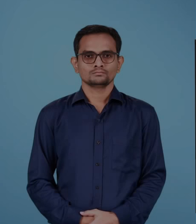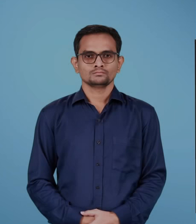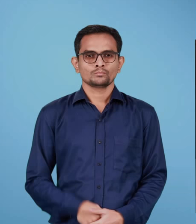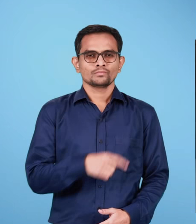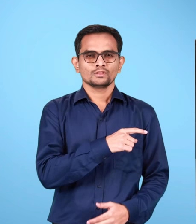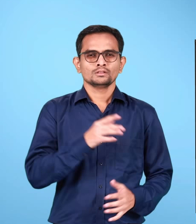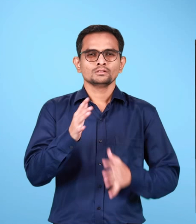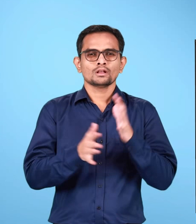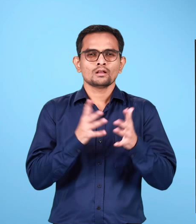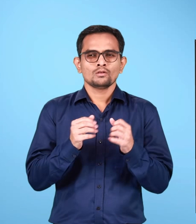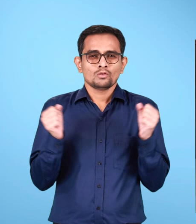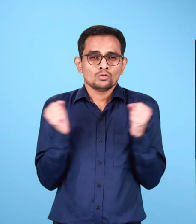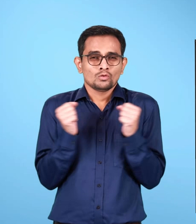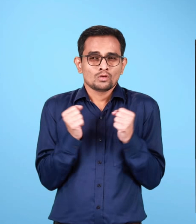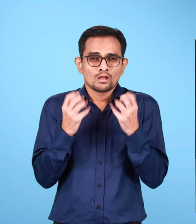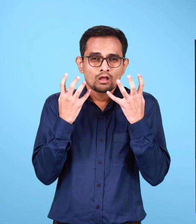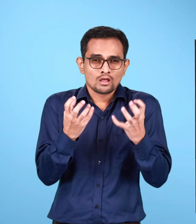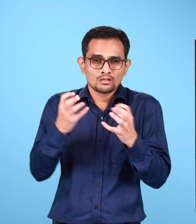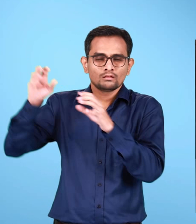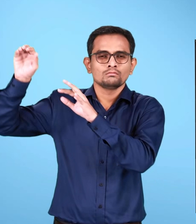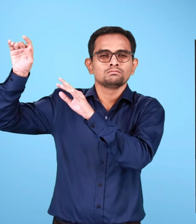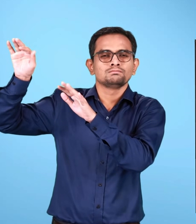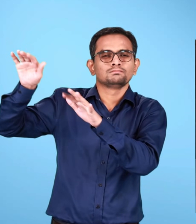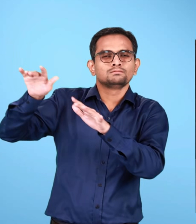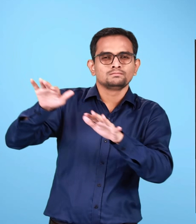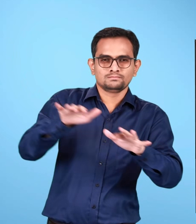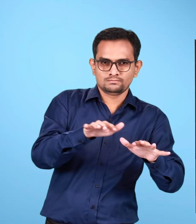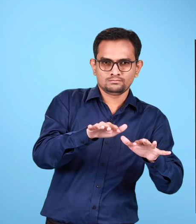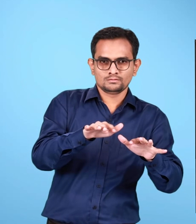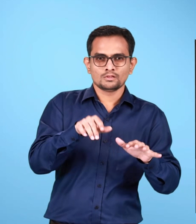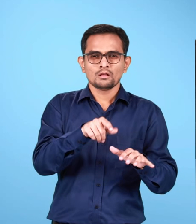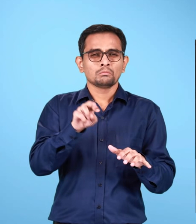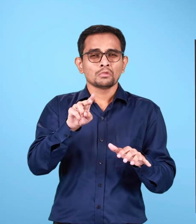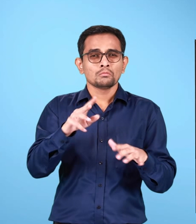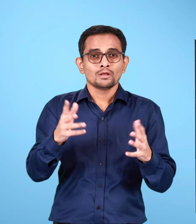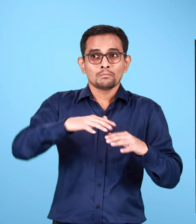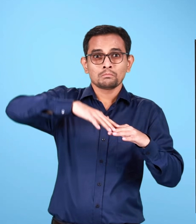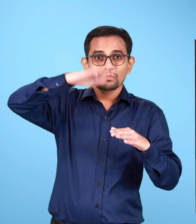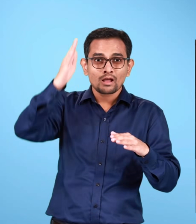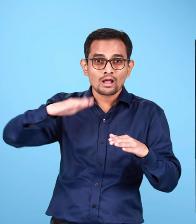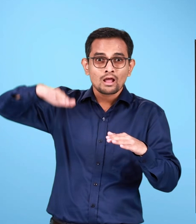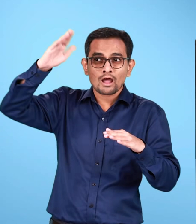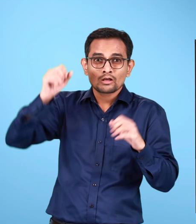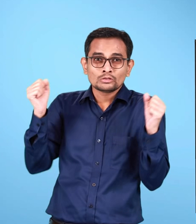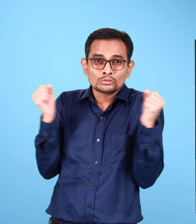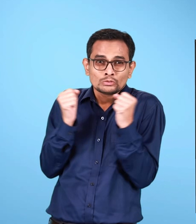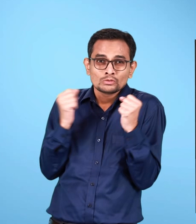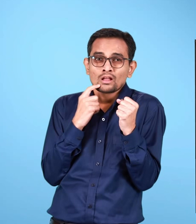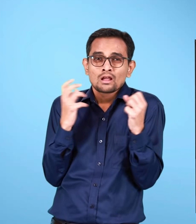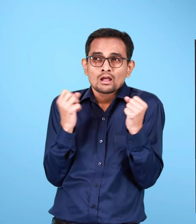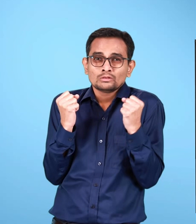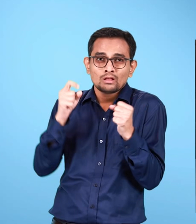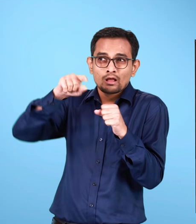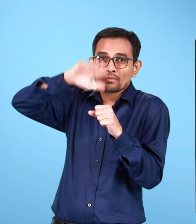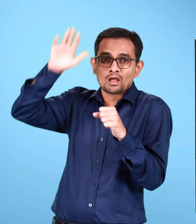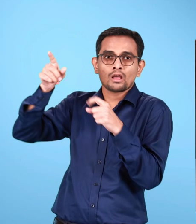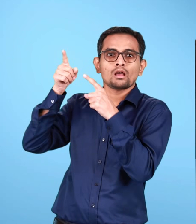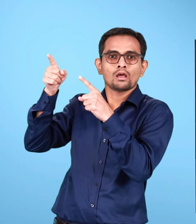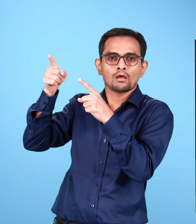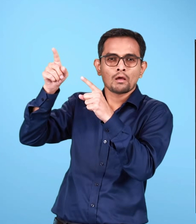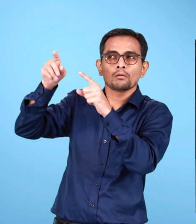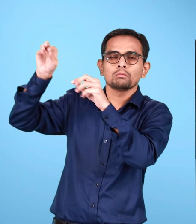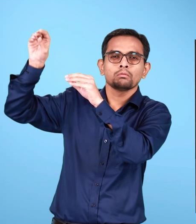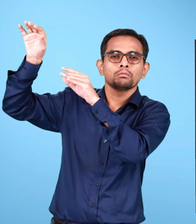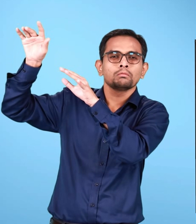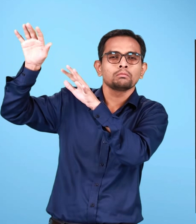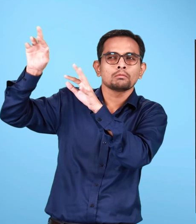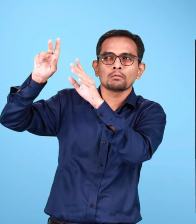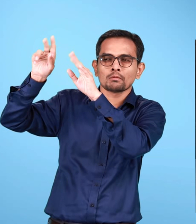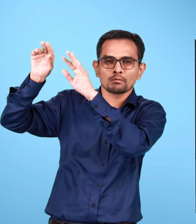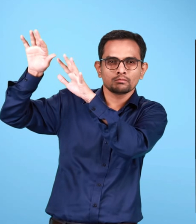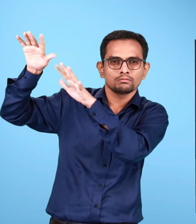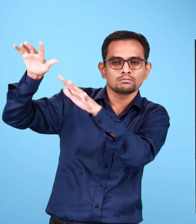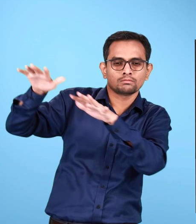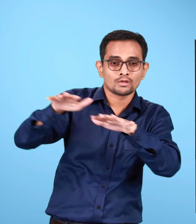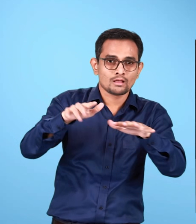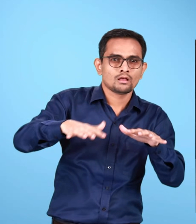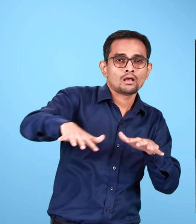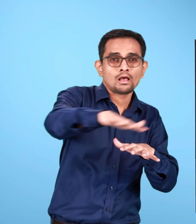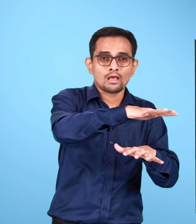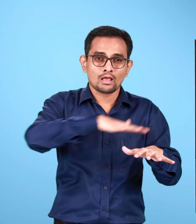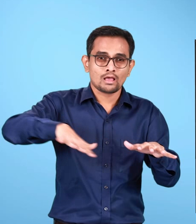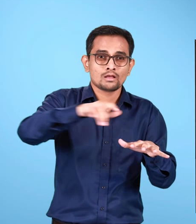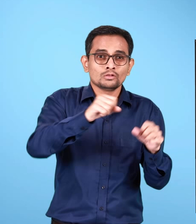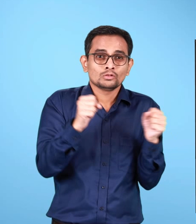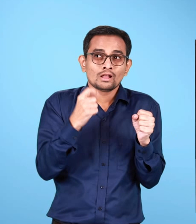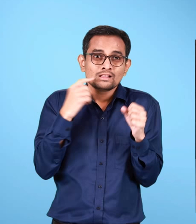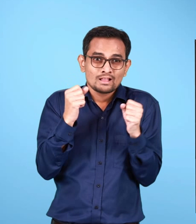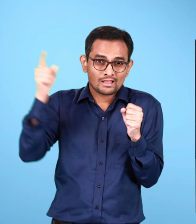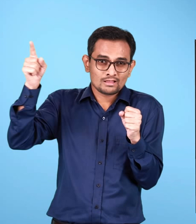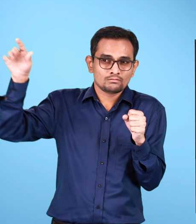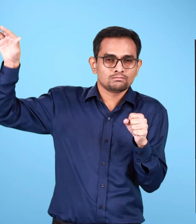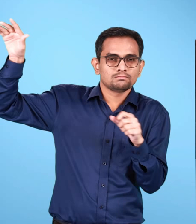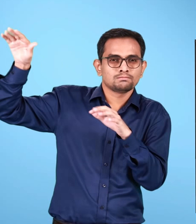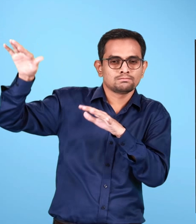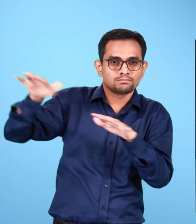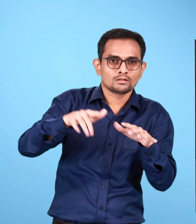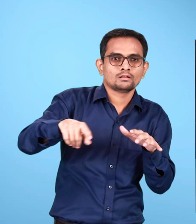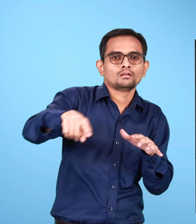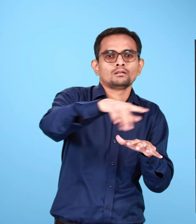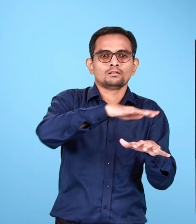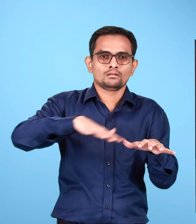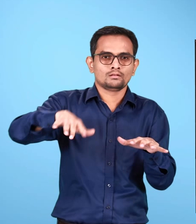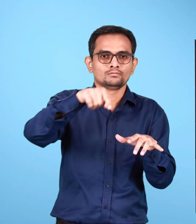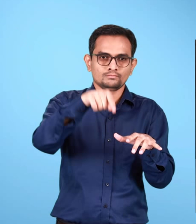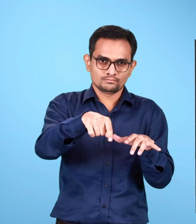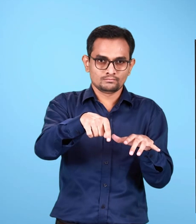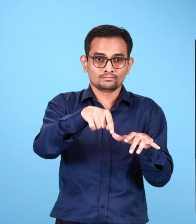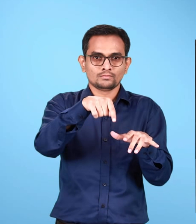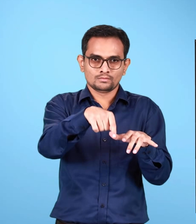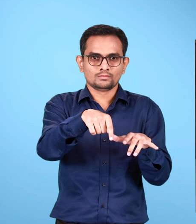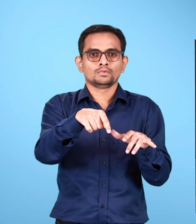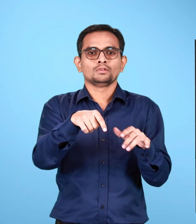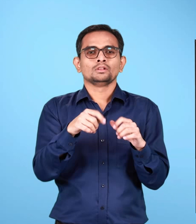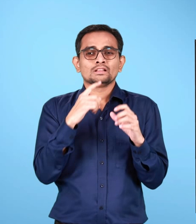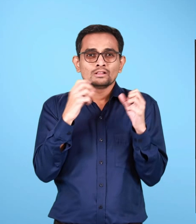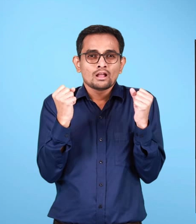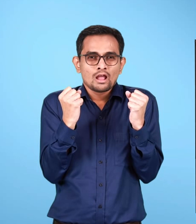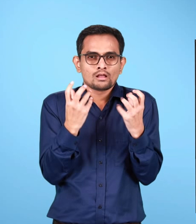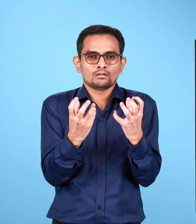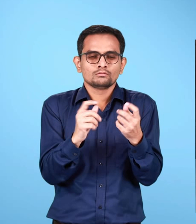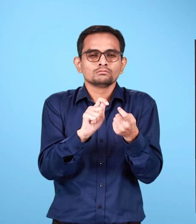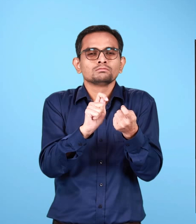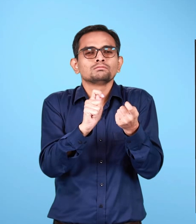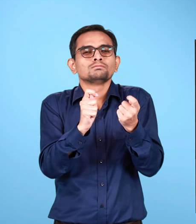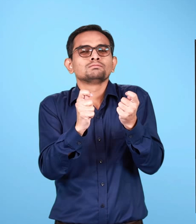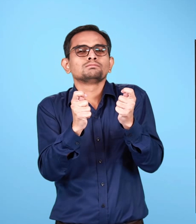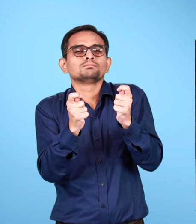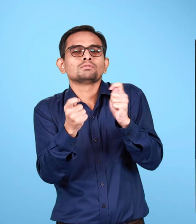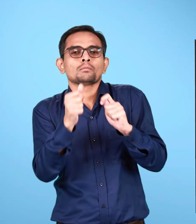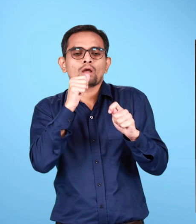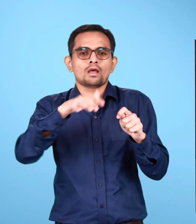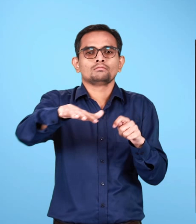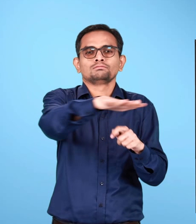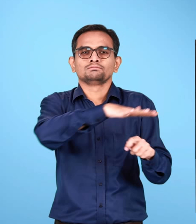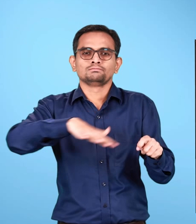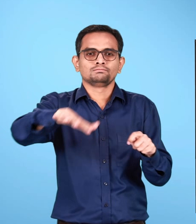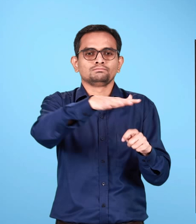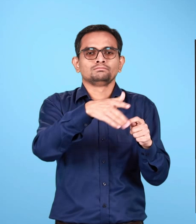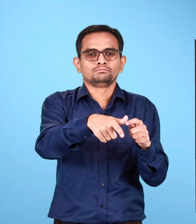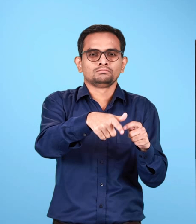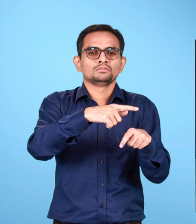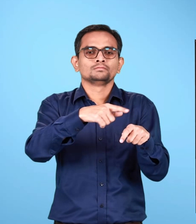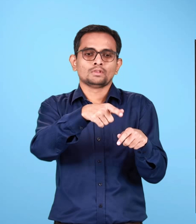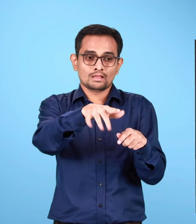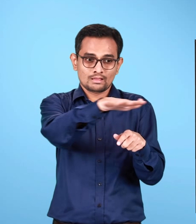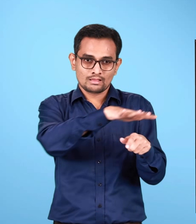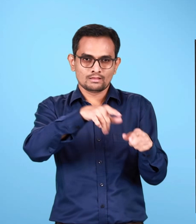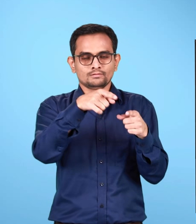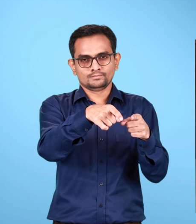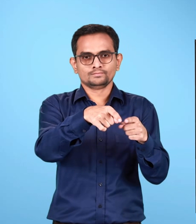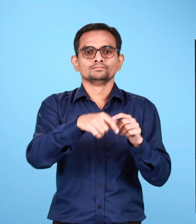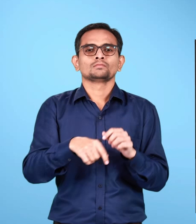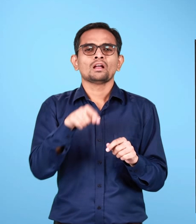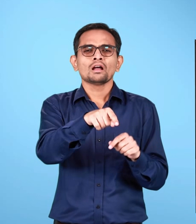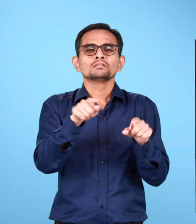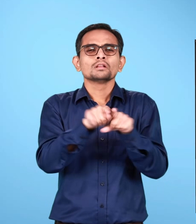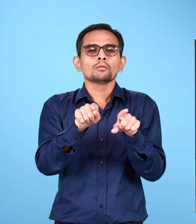Glacial Moraines The sign for glacial moraine is this. Glaciers erode the landscape by by bulldozing soil and stones to expose the solid rock below. Glaciers carve out deep hollows there. As the ice melts they get filled up